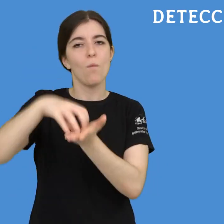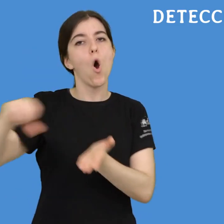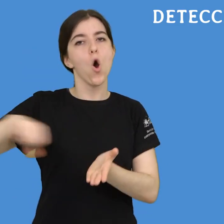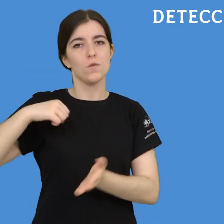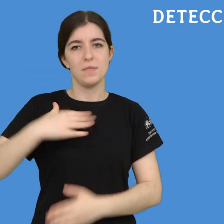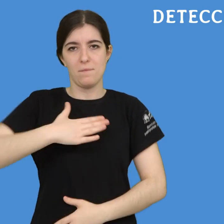hospital